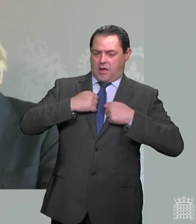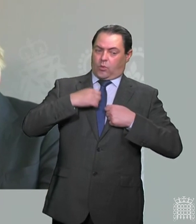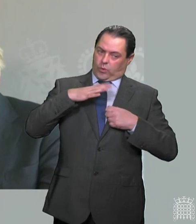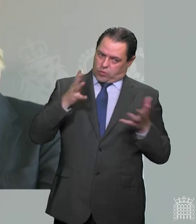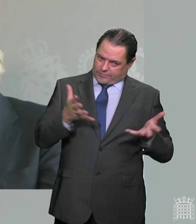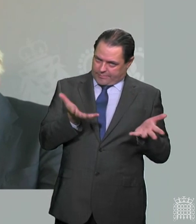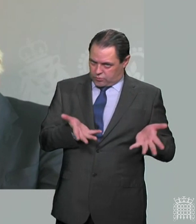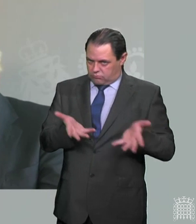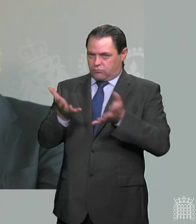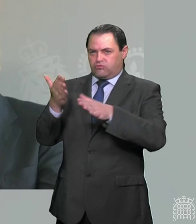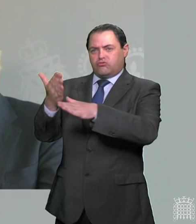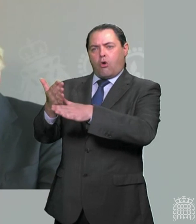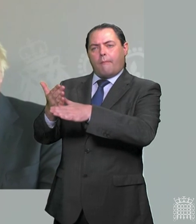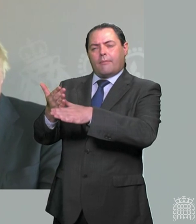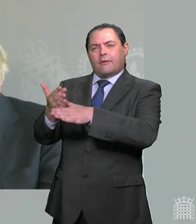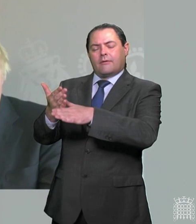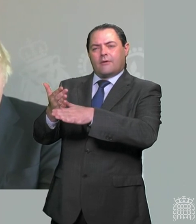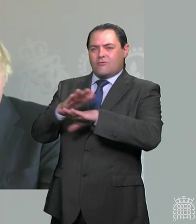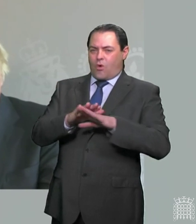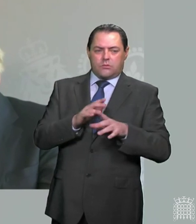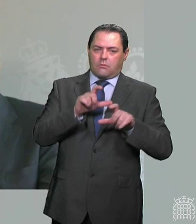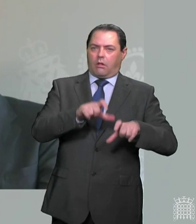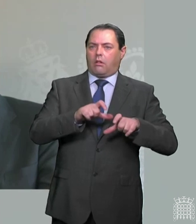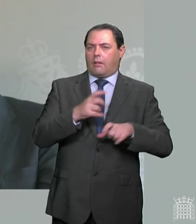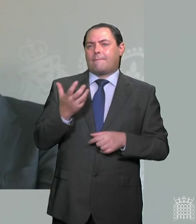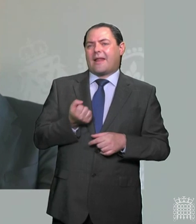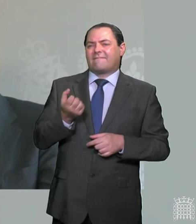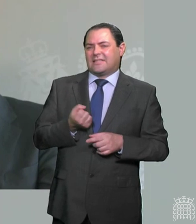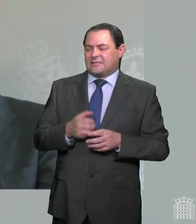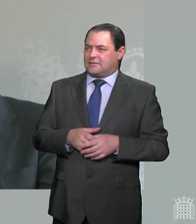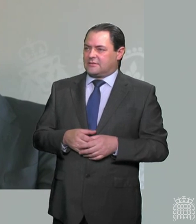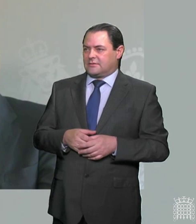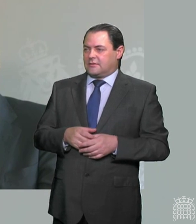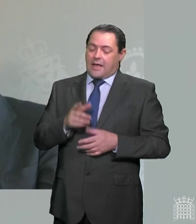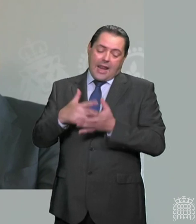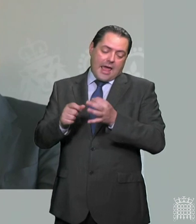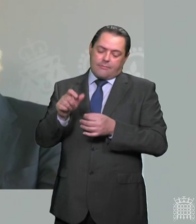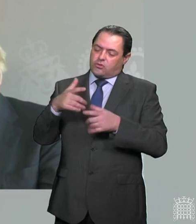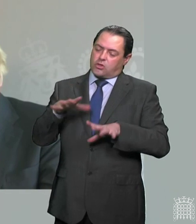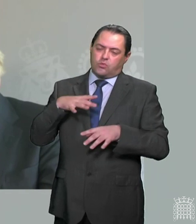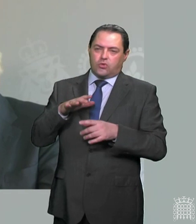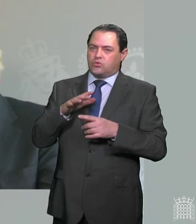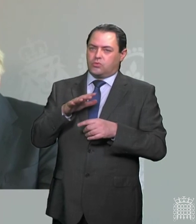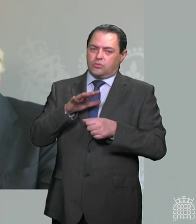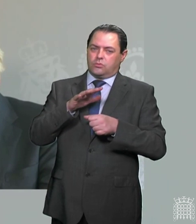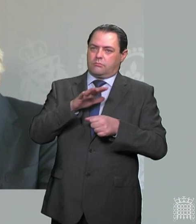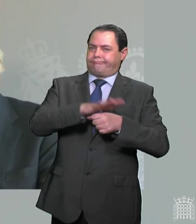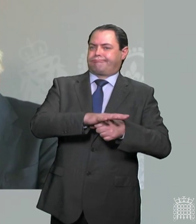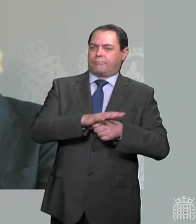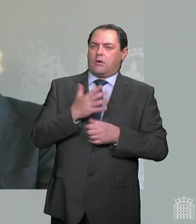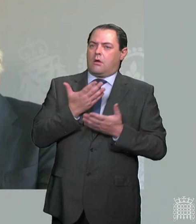We want to help people into work, but I am afraid that, as so often, Labour wants to keep them on welfare.